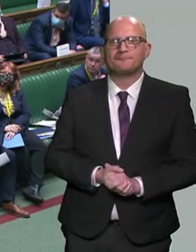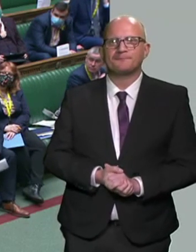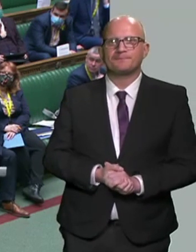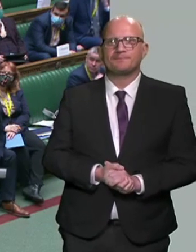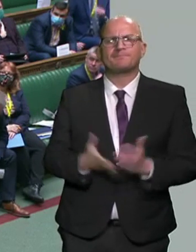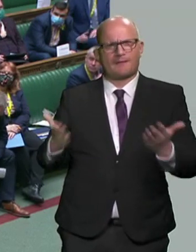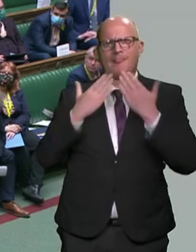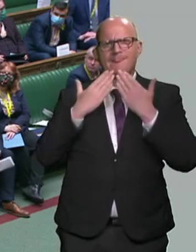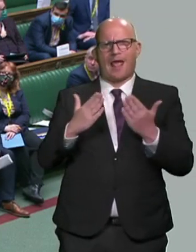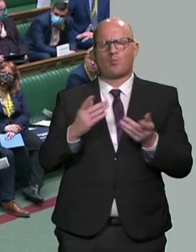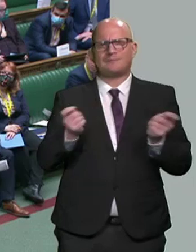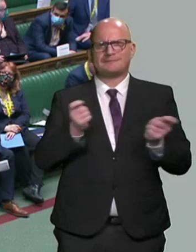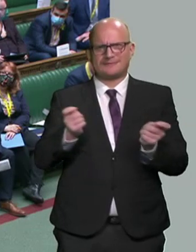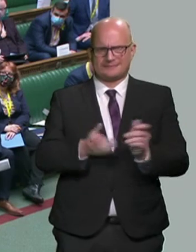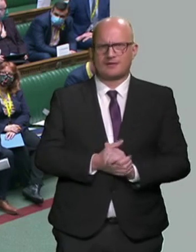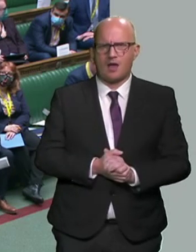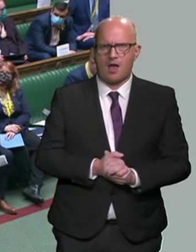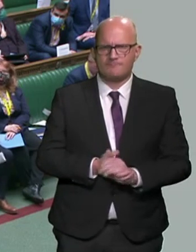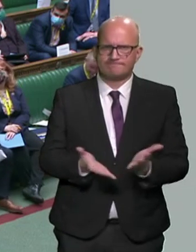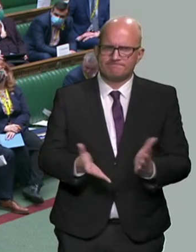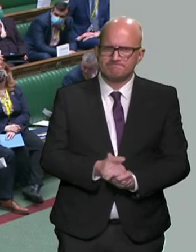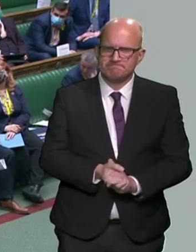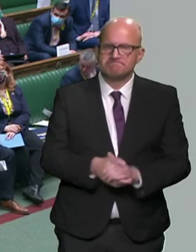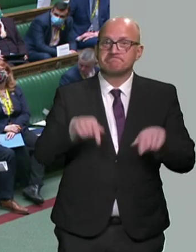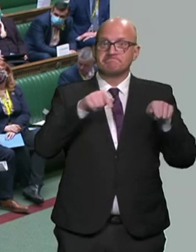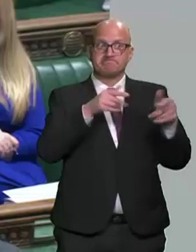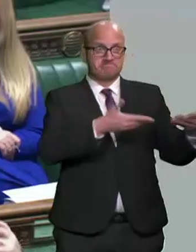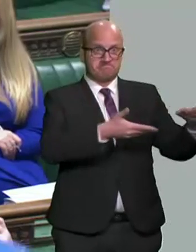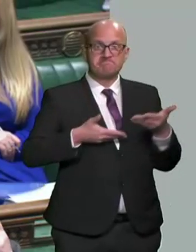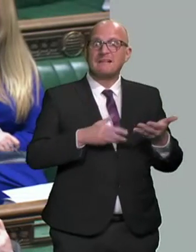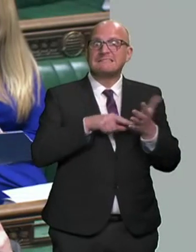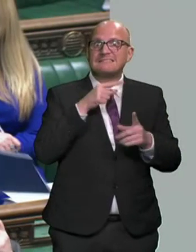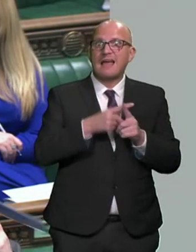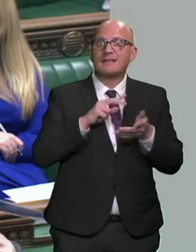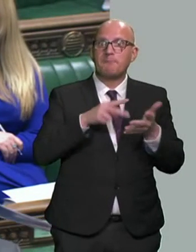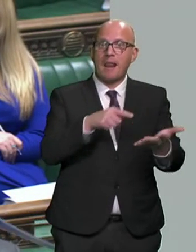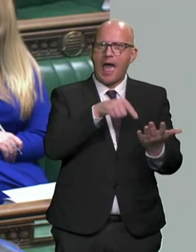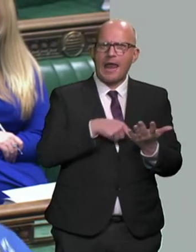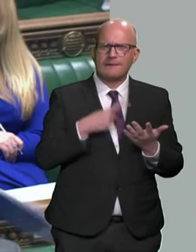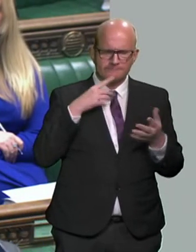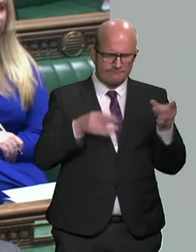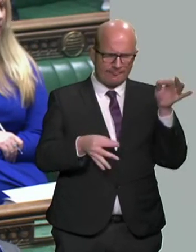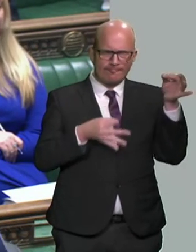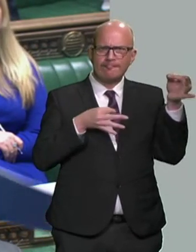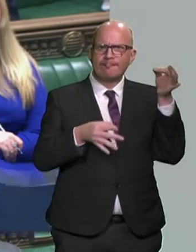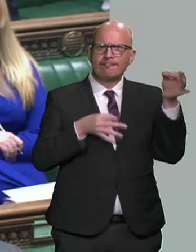This tax plan that the Chancellor has announced is very thin.